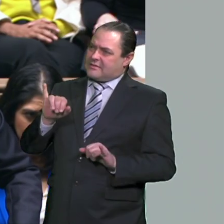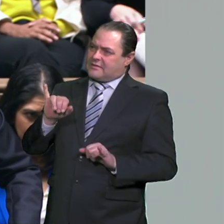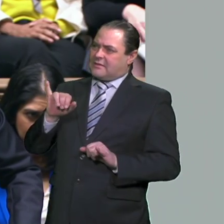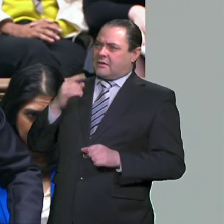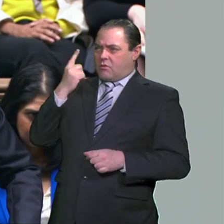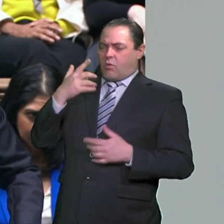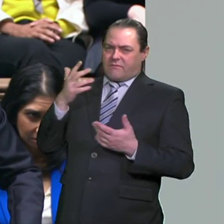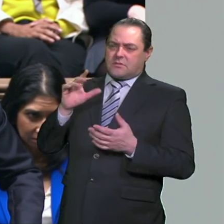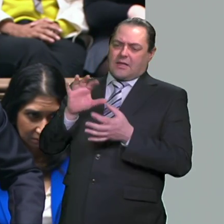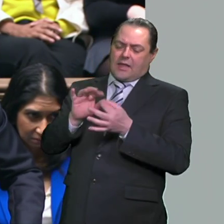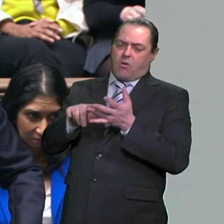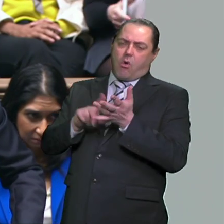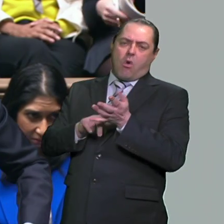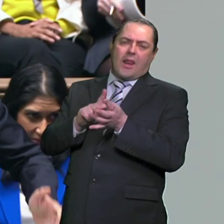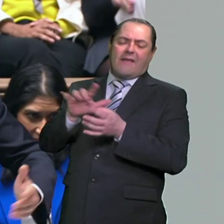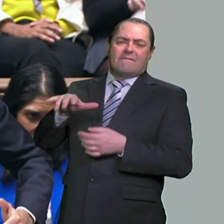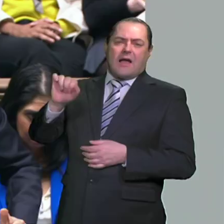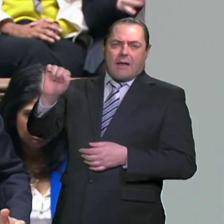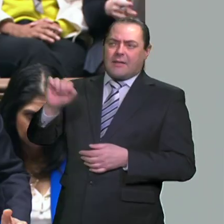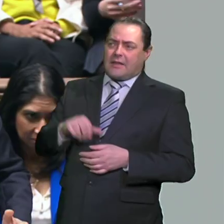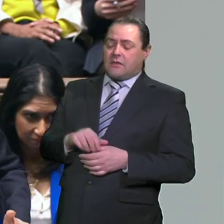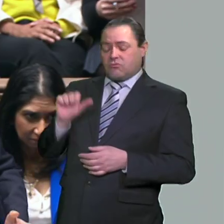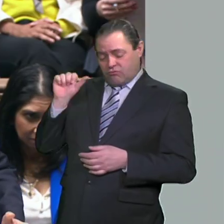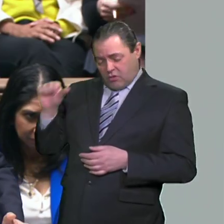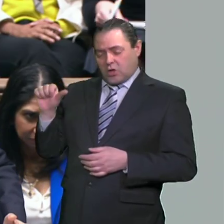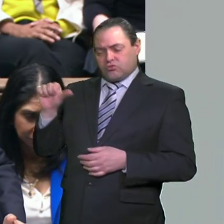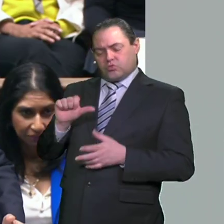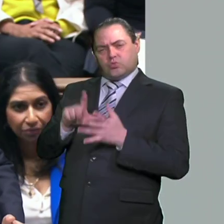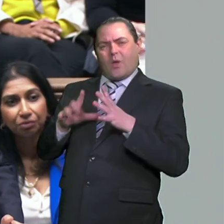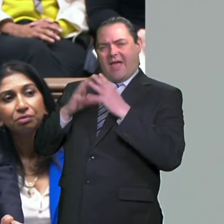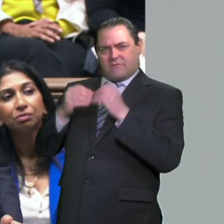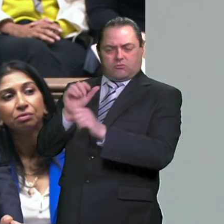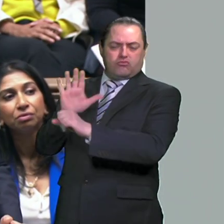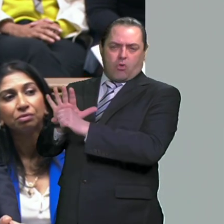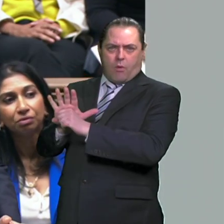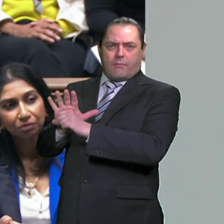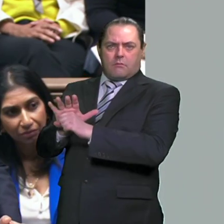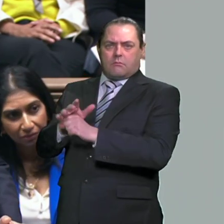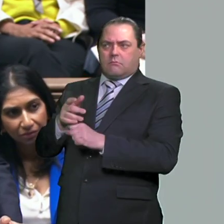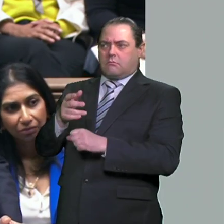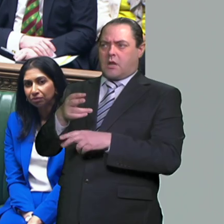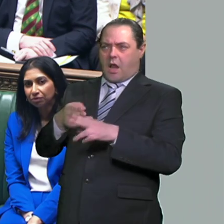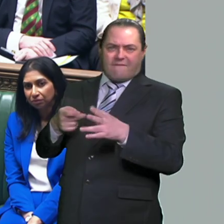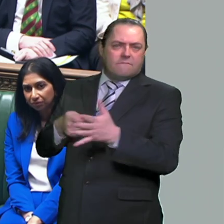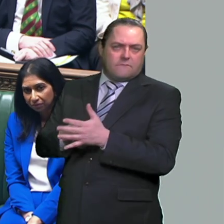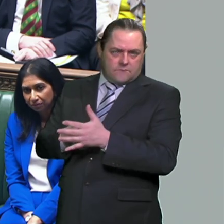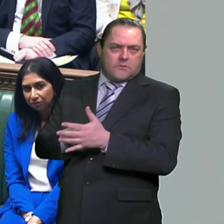My thoughts are with Olly’s family. The honourable Gentleman is absolutely right that we should do everything we can to tackle the scourge of knife crime.